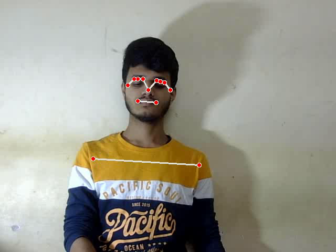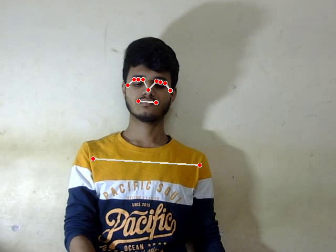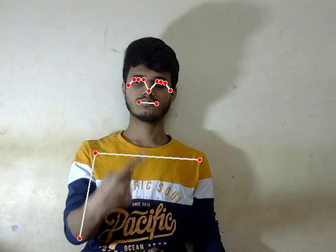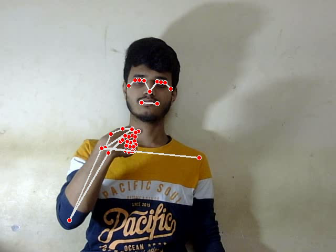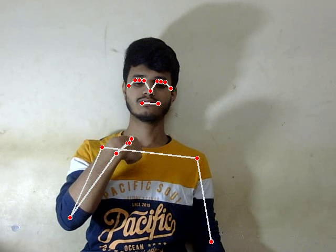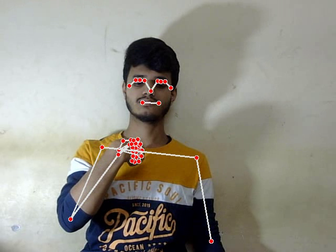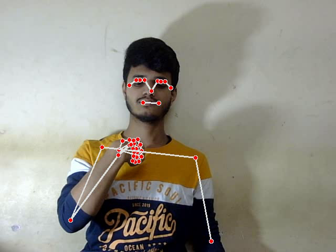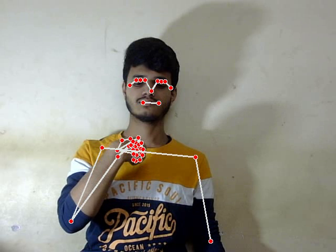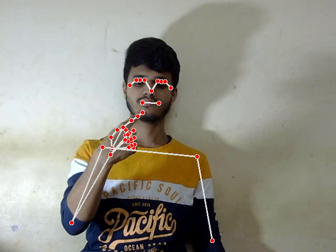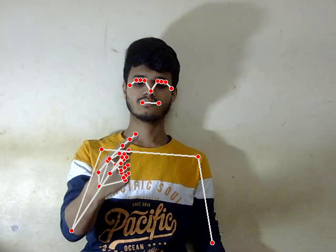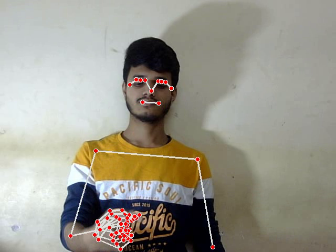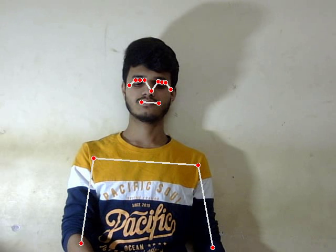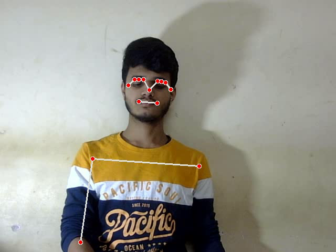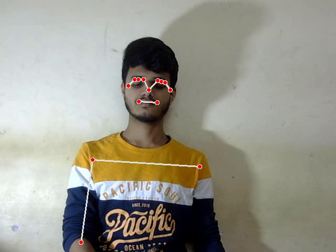I